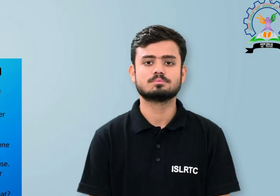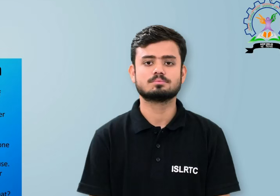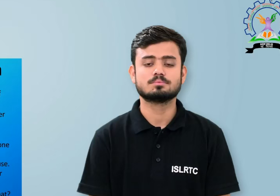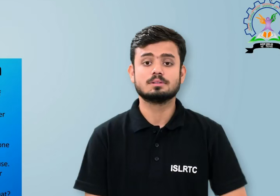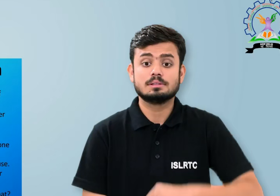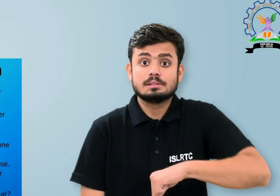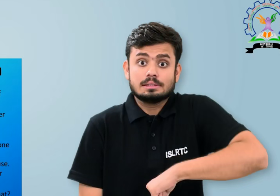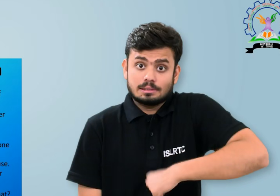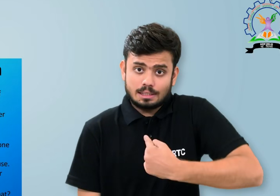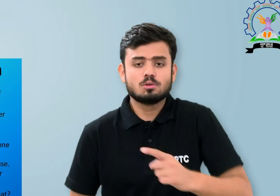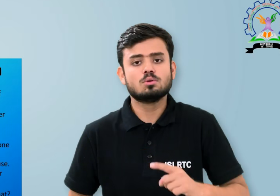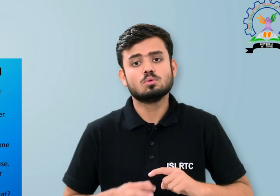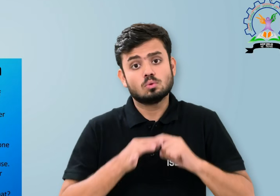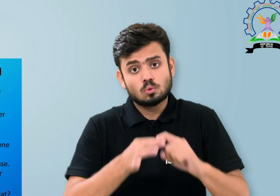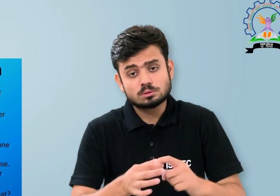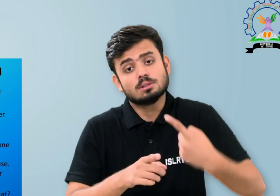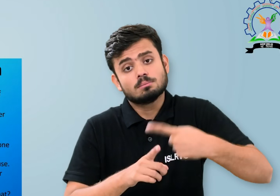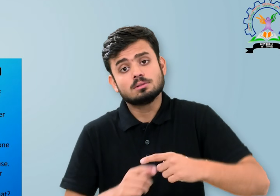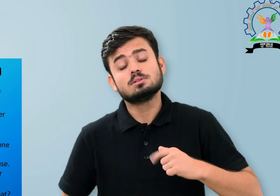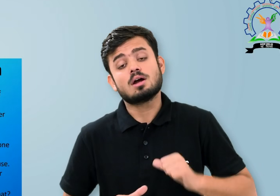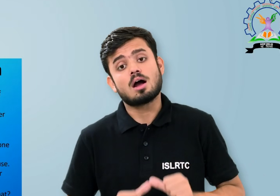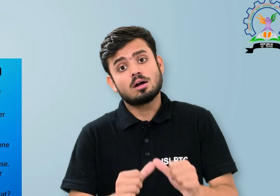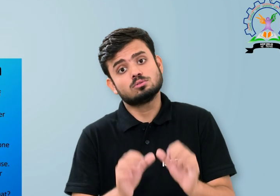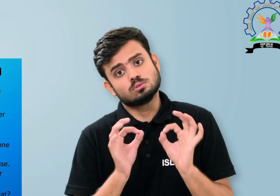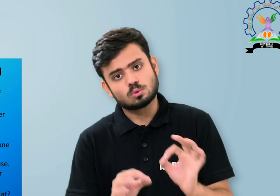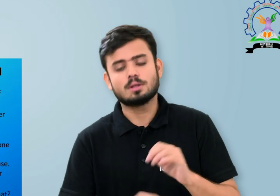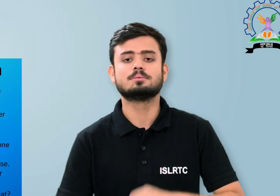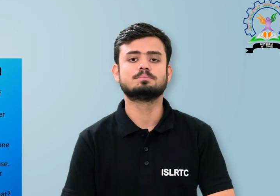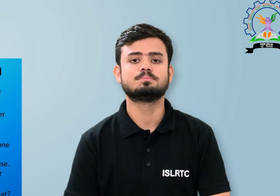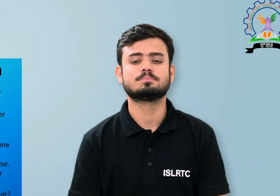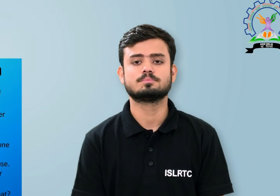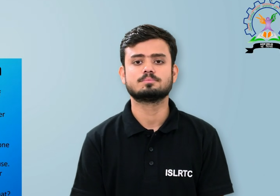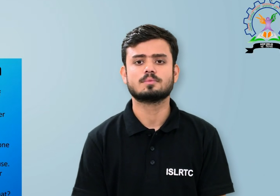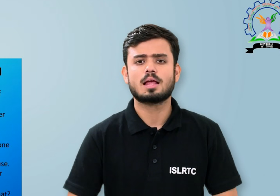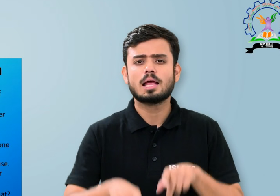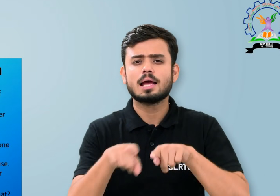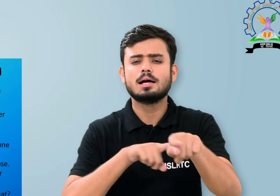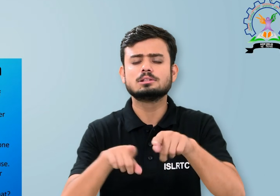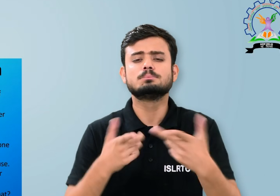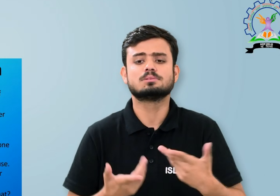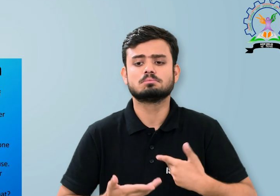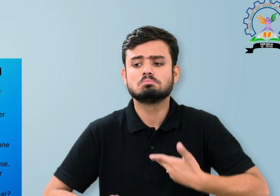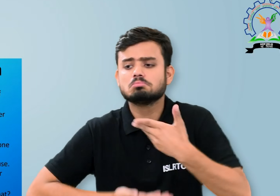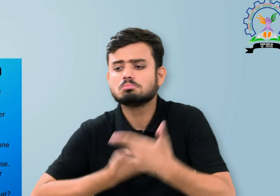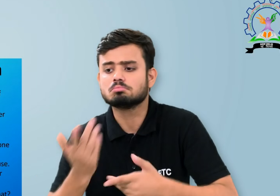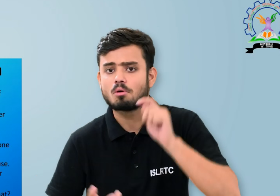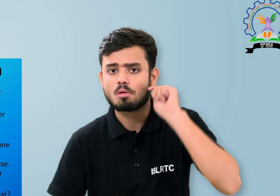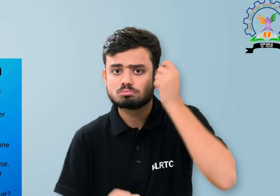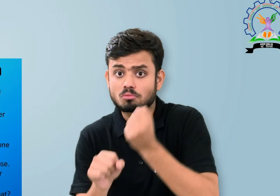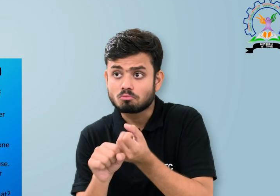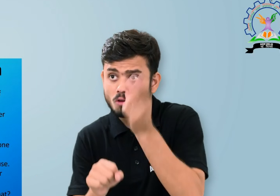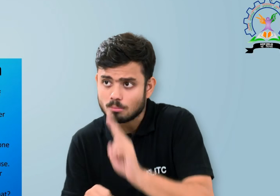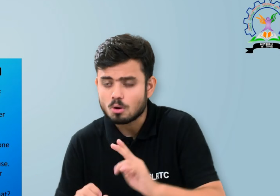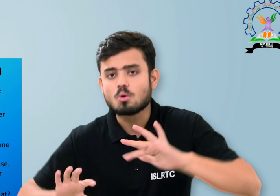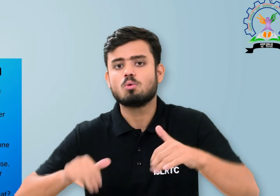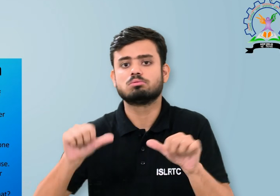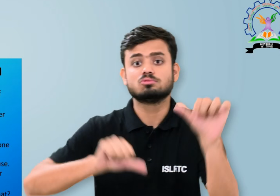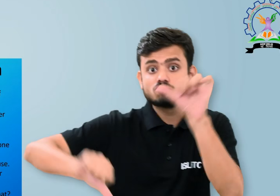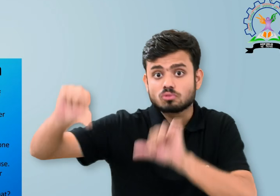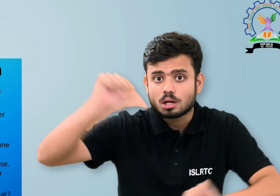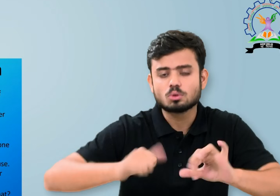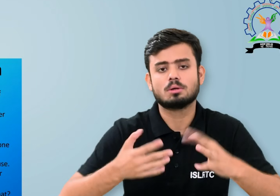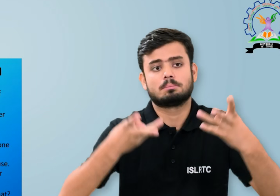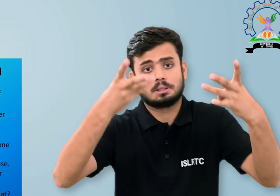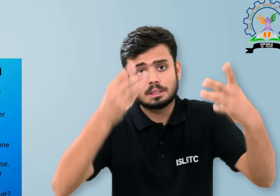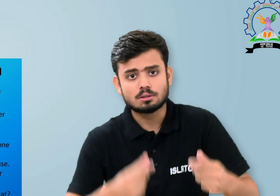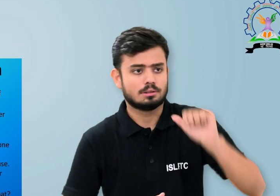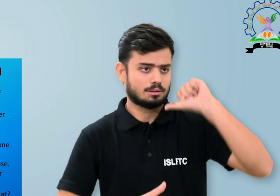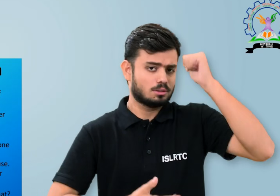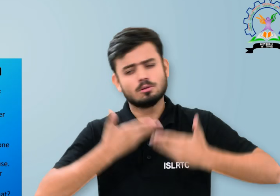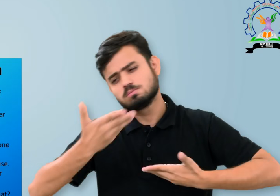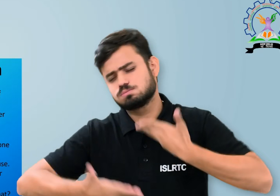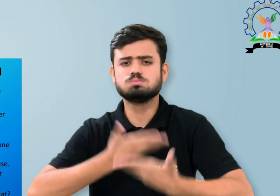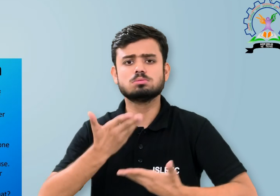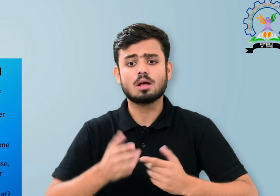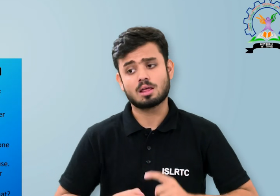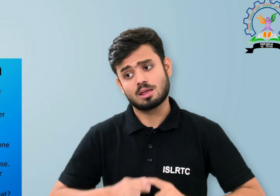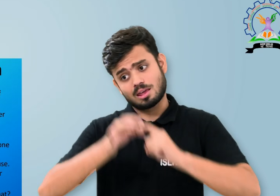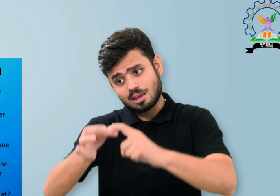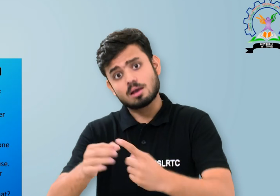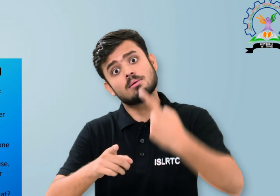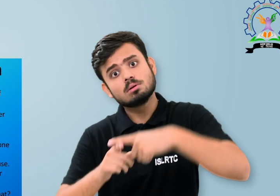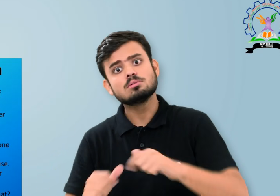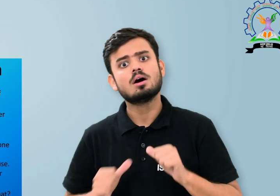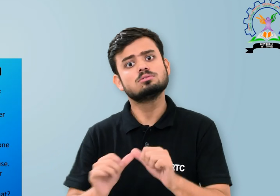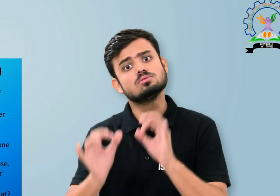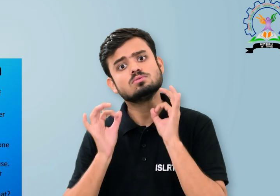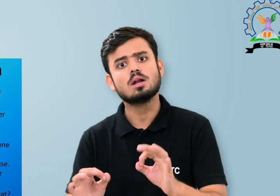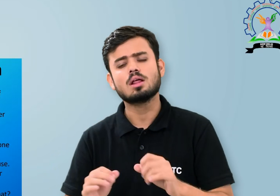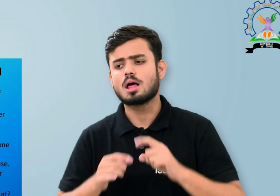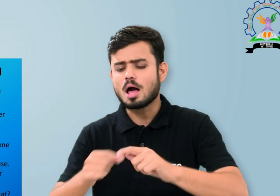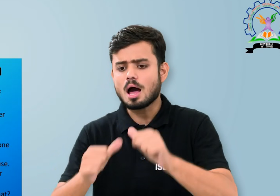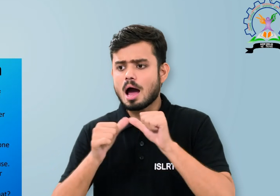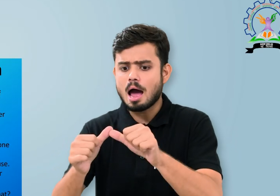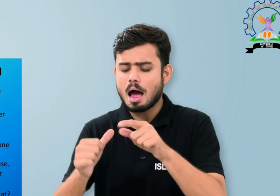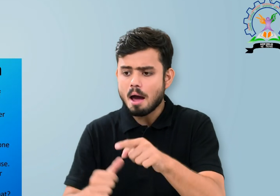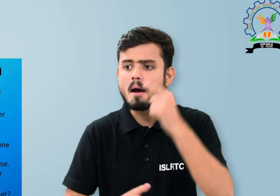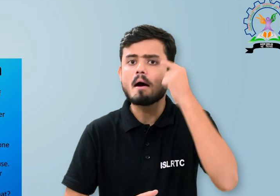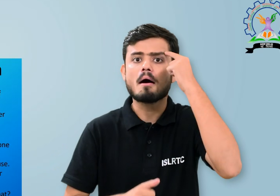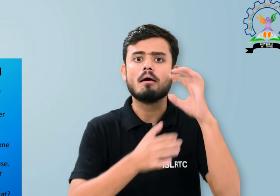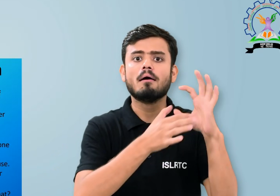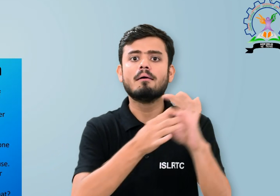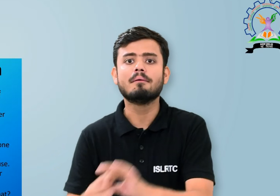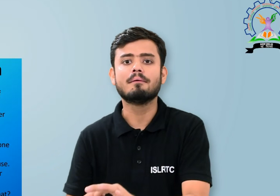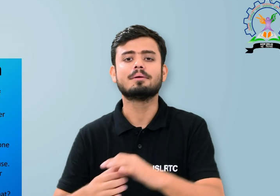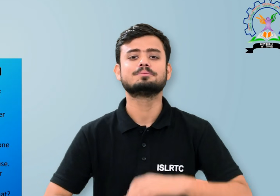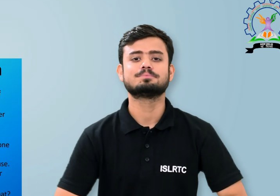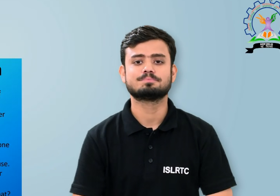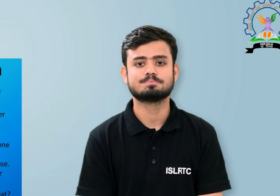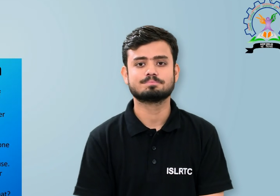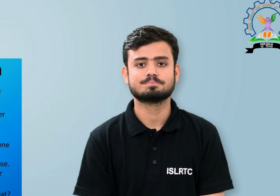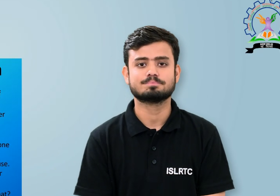Hypophora A figure of speech in which a speaker raises a question and then immediately answers it. This is done either for more emphasis or to change the direction of the discussion.